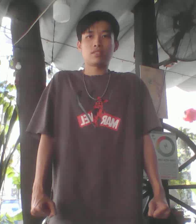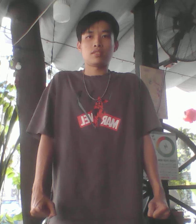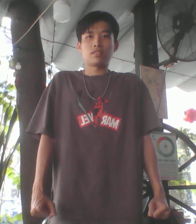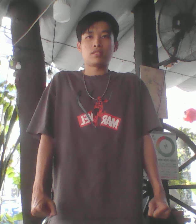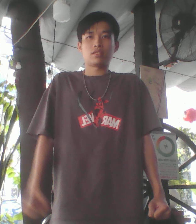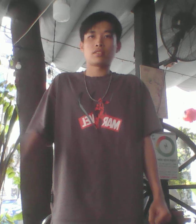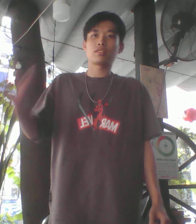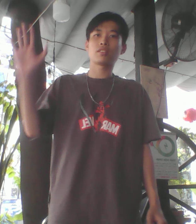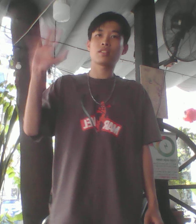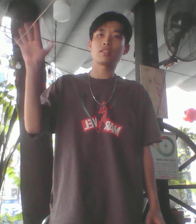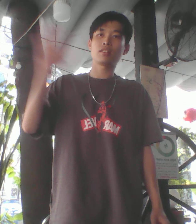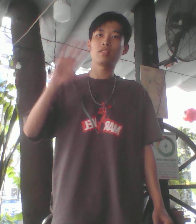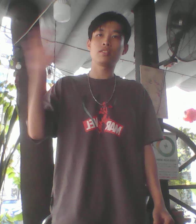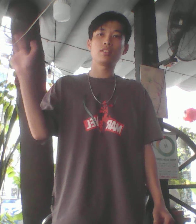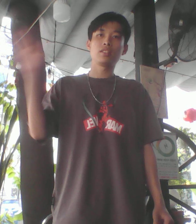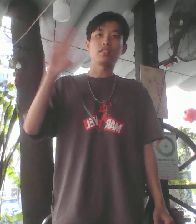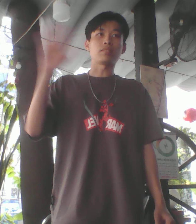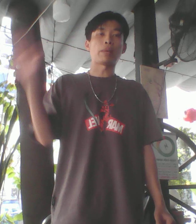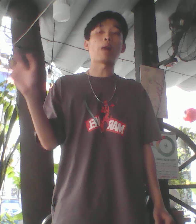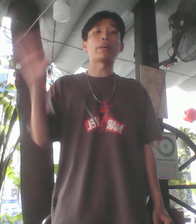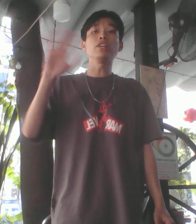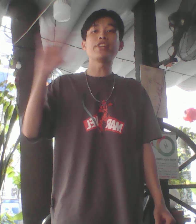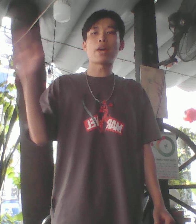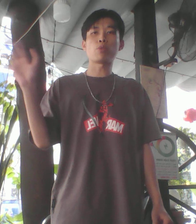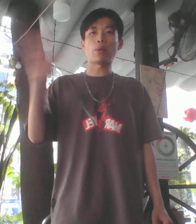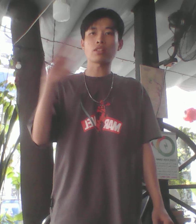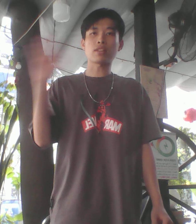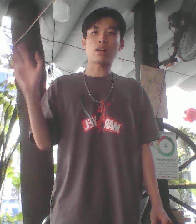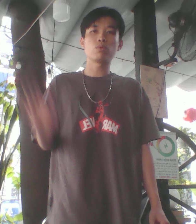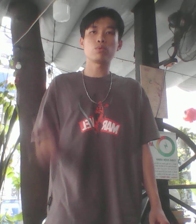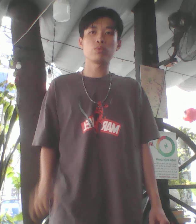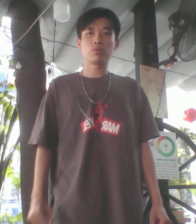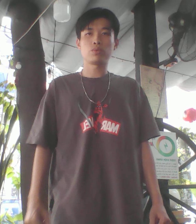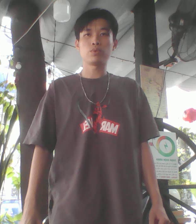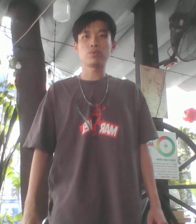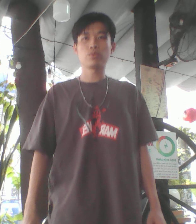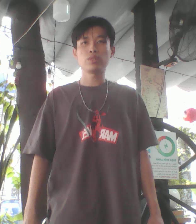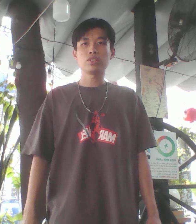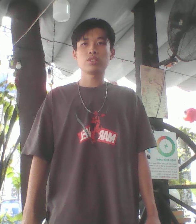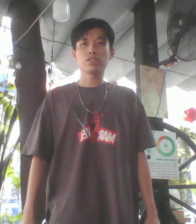xin chào